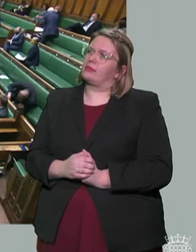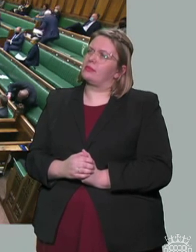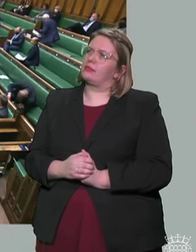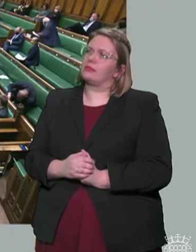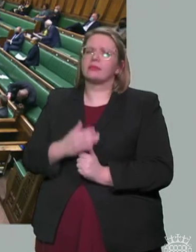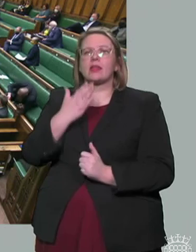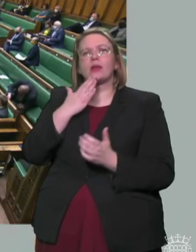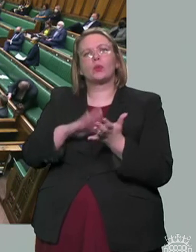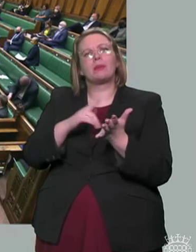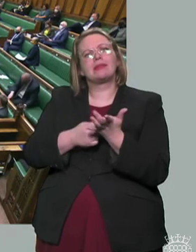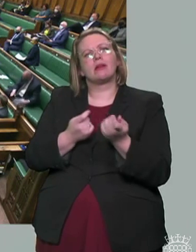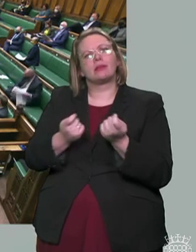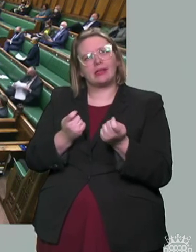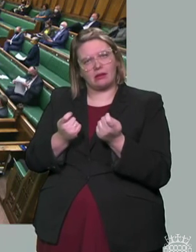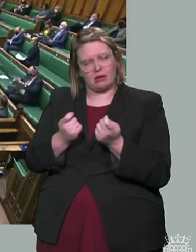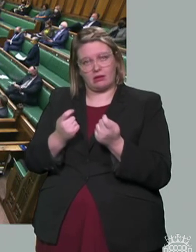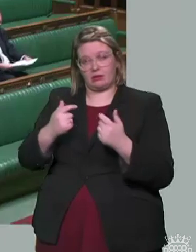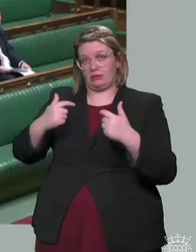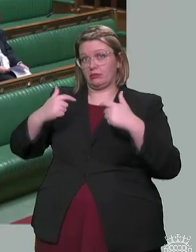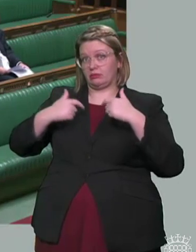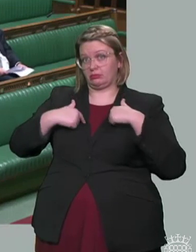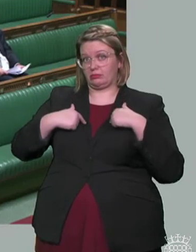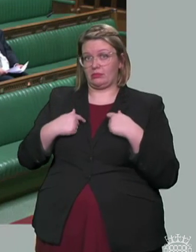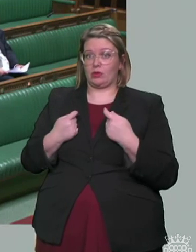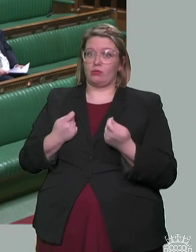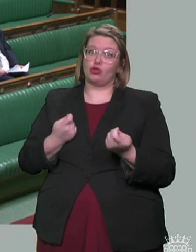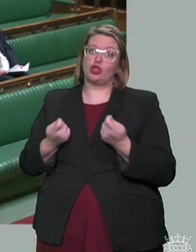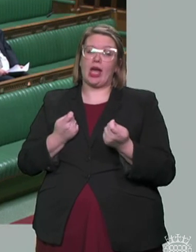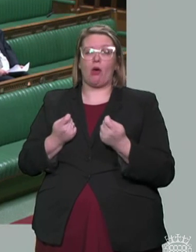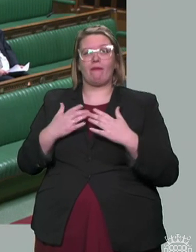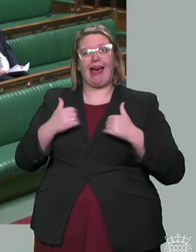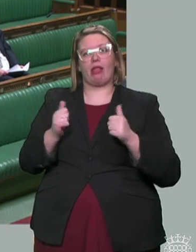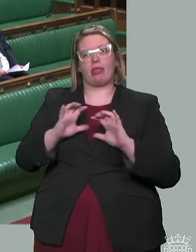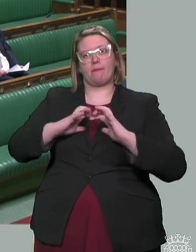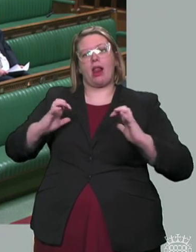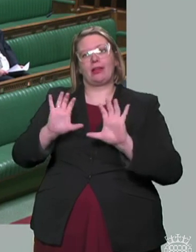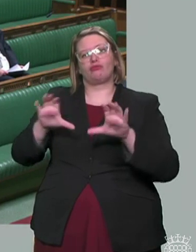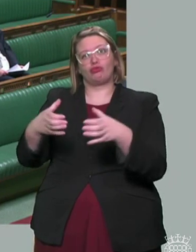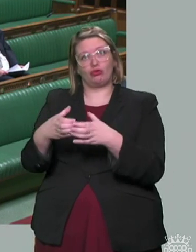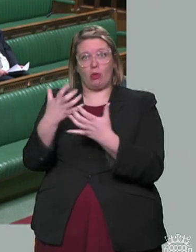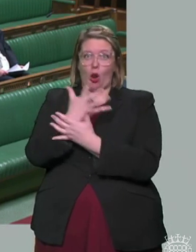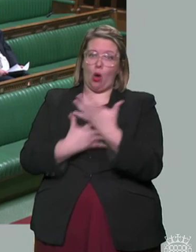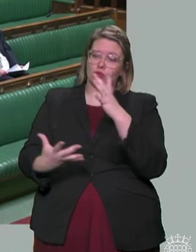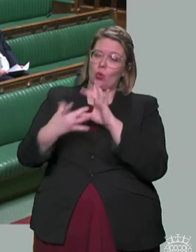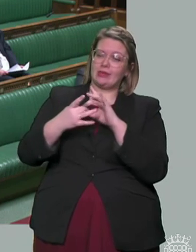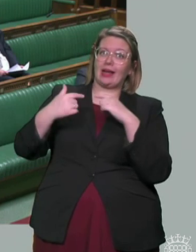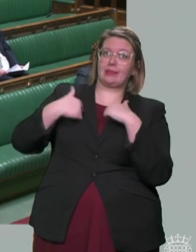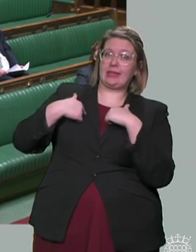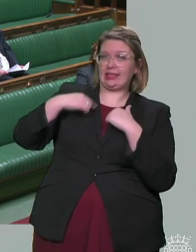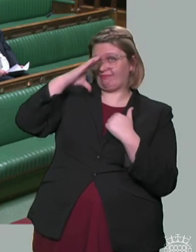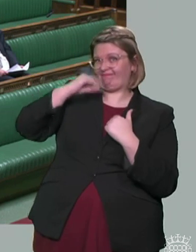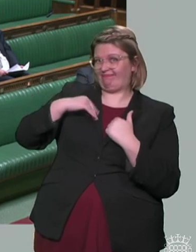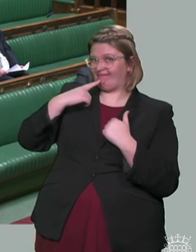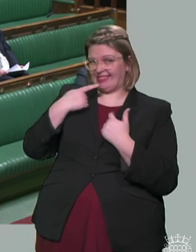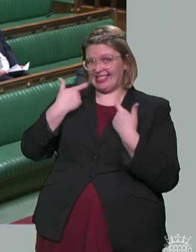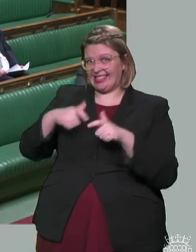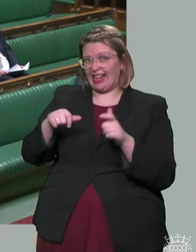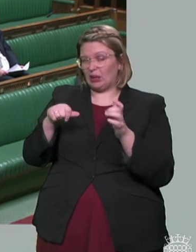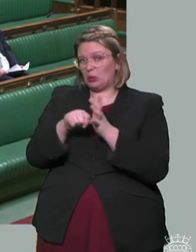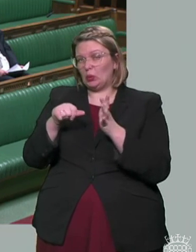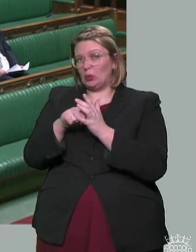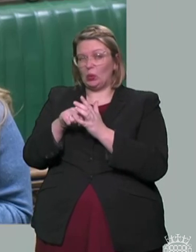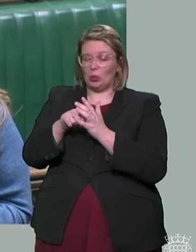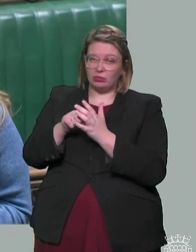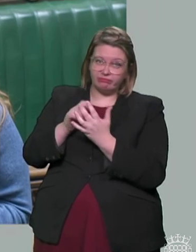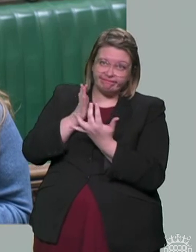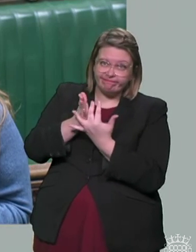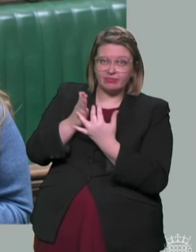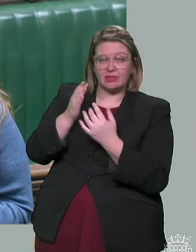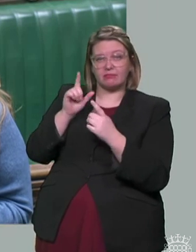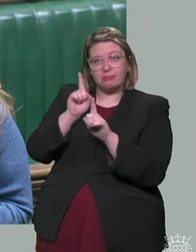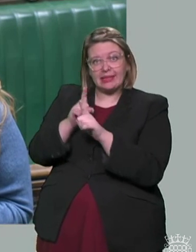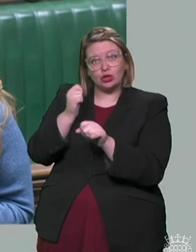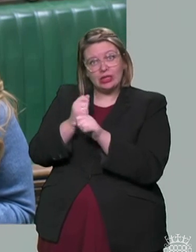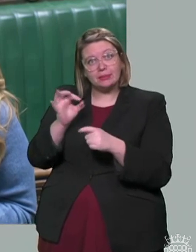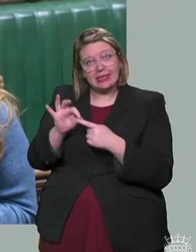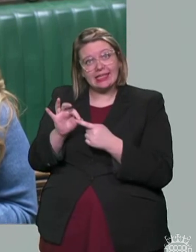As chair of the all-party parliamentary health group, I have been contacted by people up and down the United Kingdom who tell me that they are still having great difficulty in accessing GP appointments.